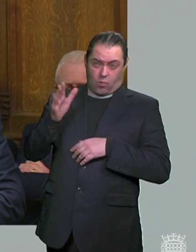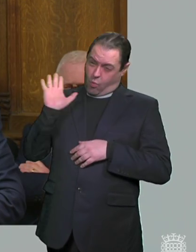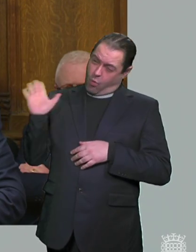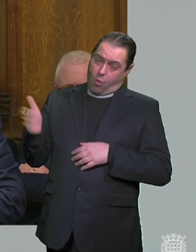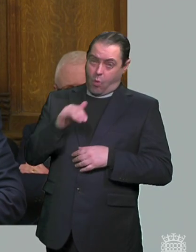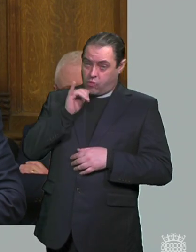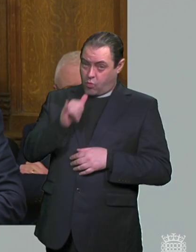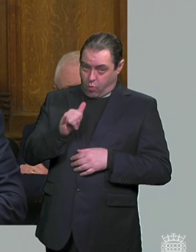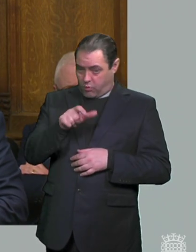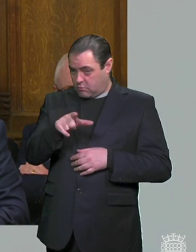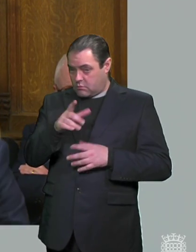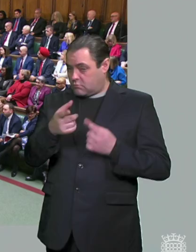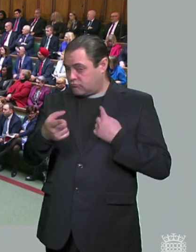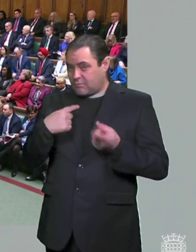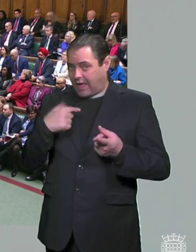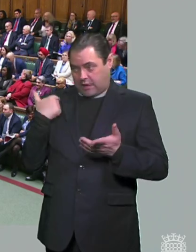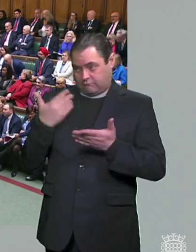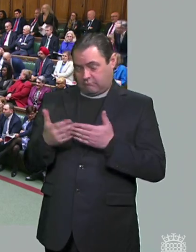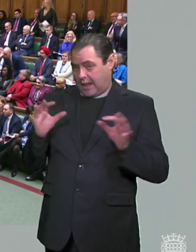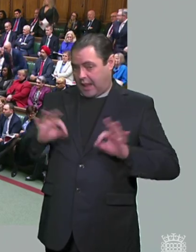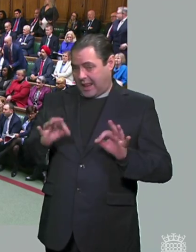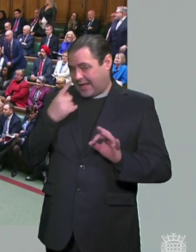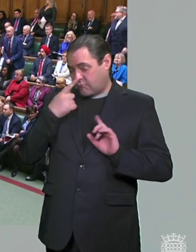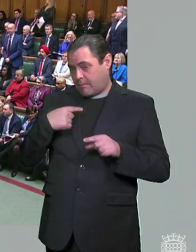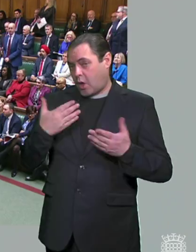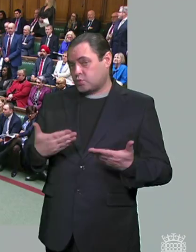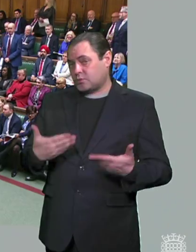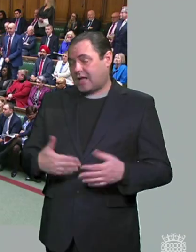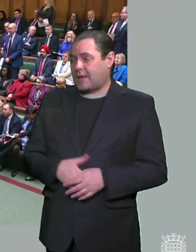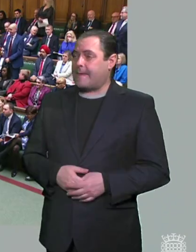Can the Prime Minister provide a response today?